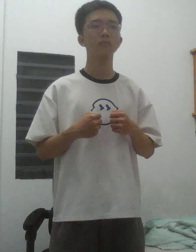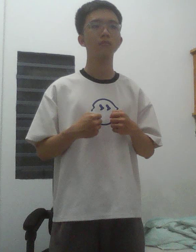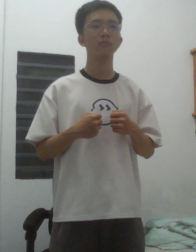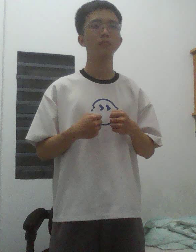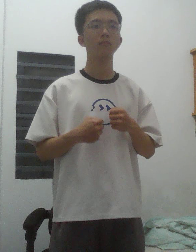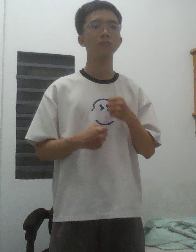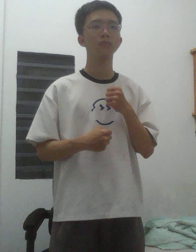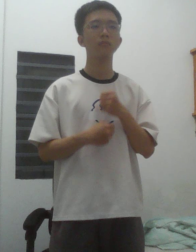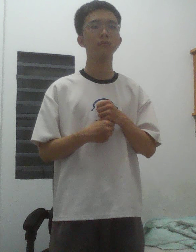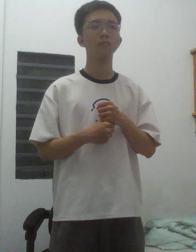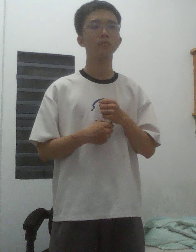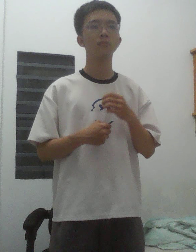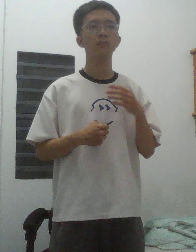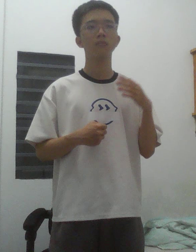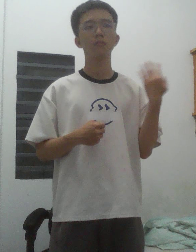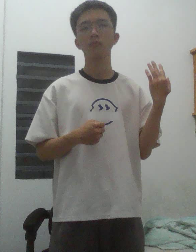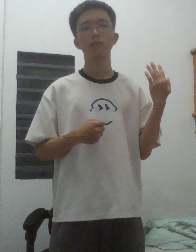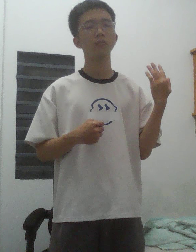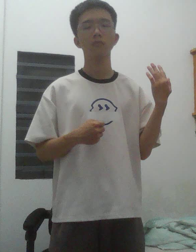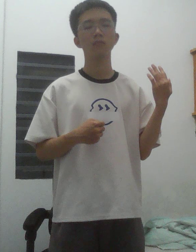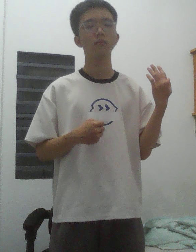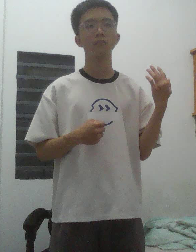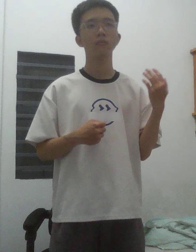that nghiep